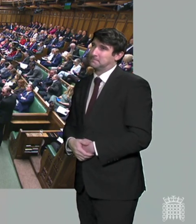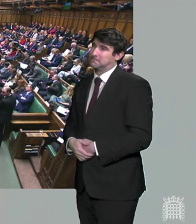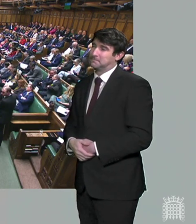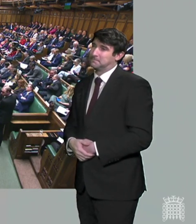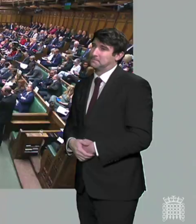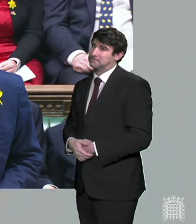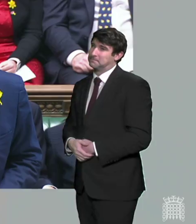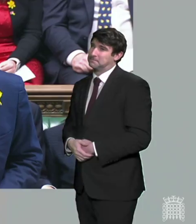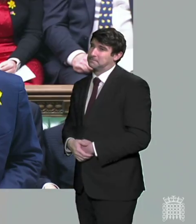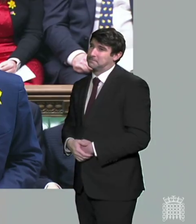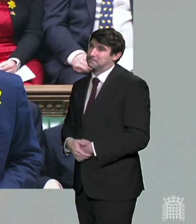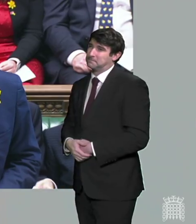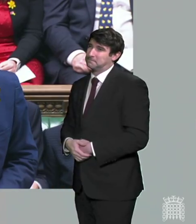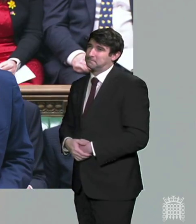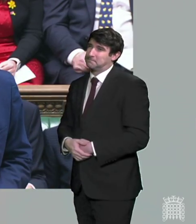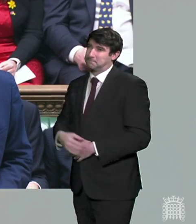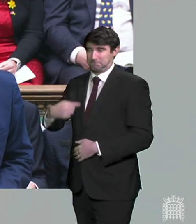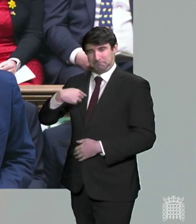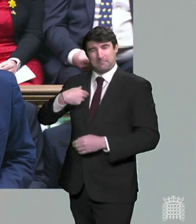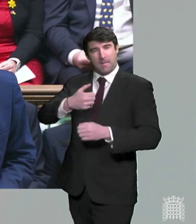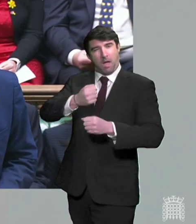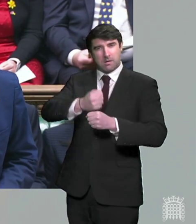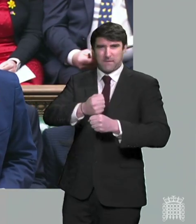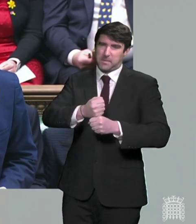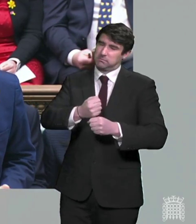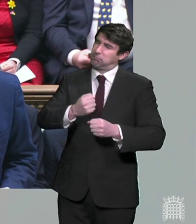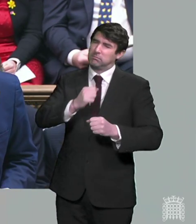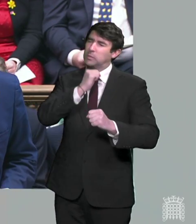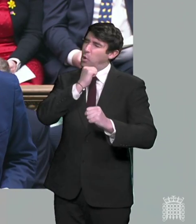This Government are committed to delivering high-quality public services.